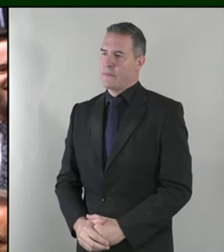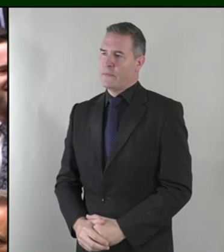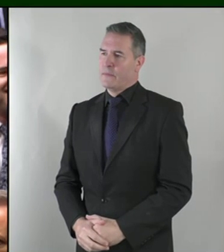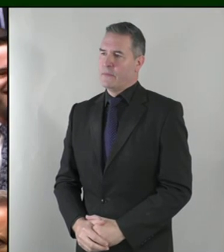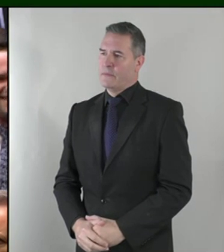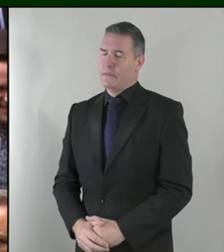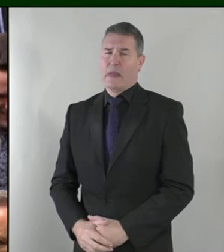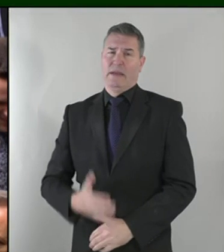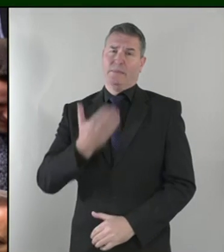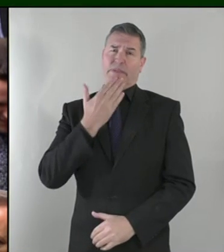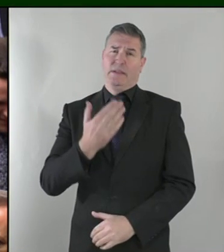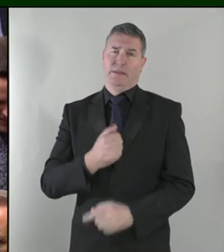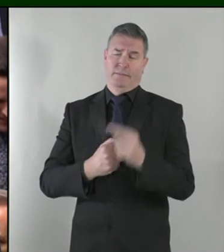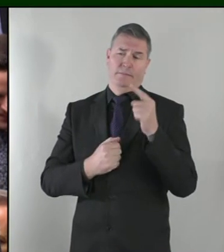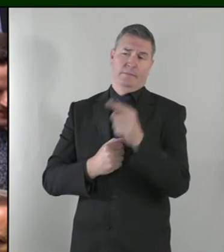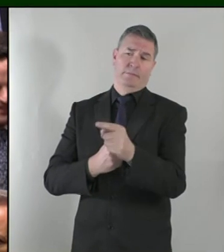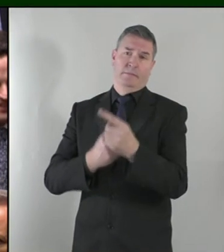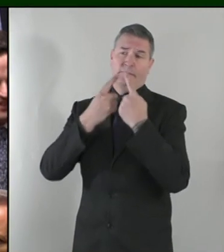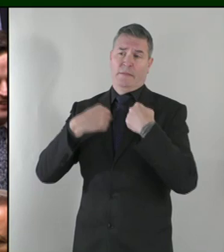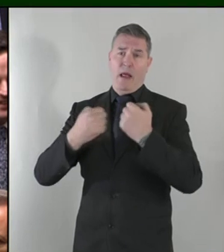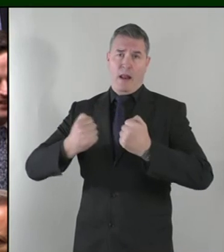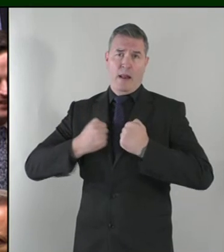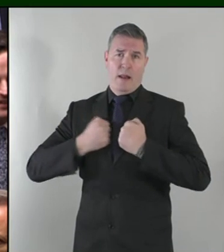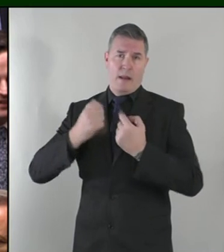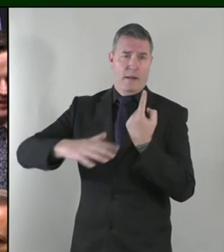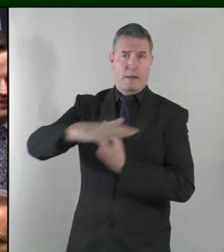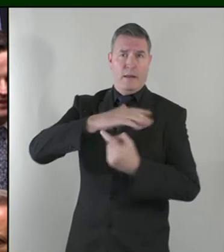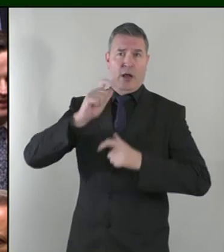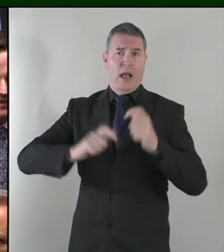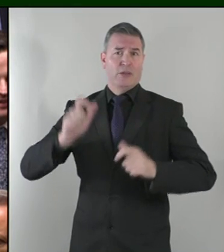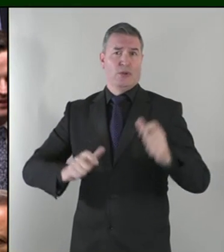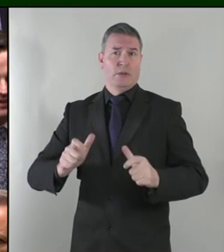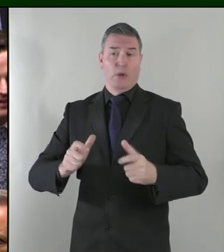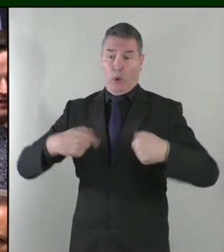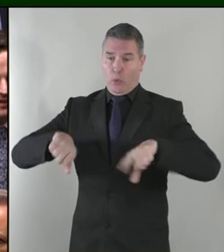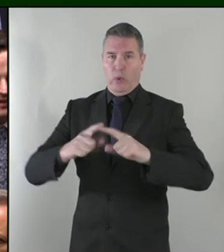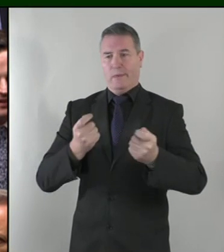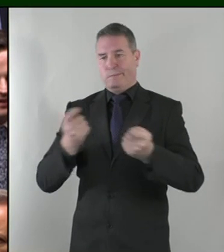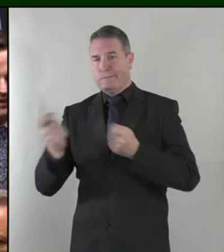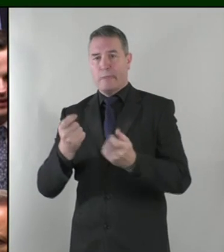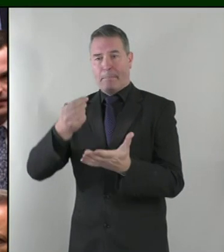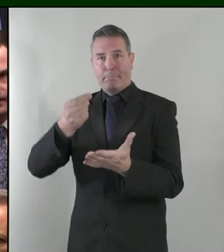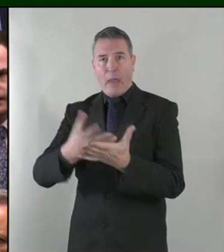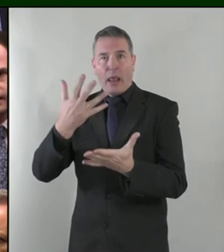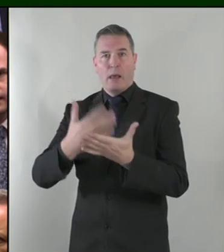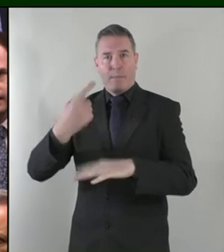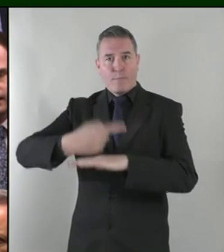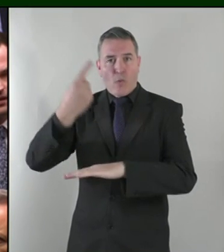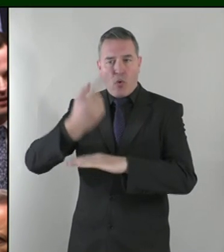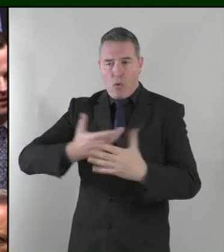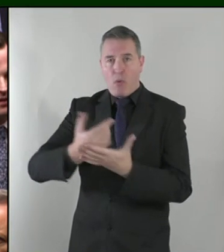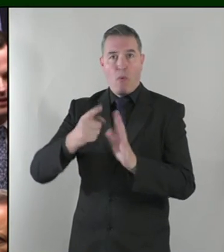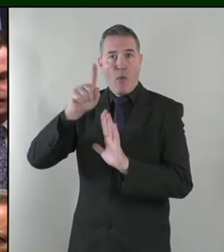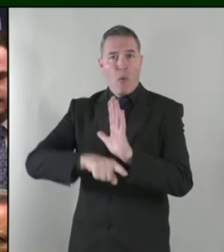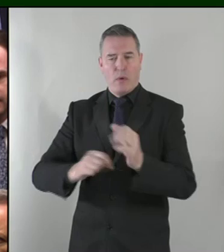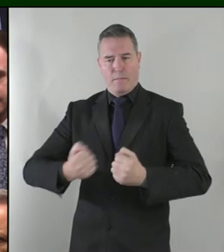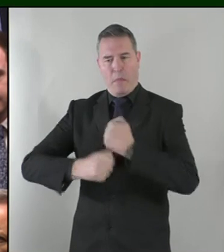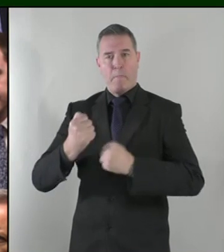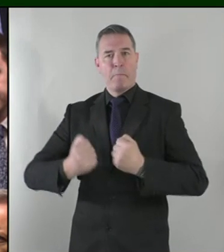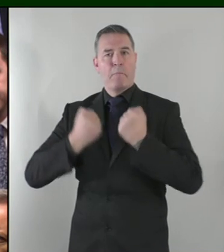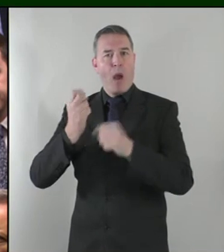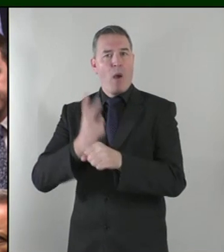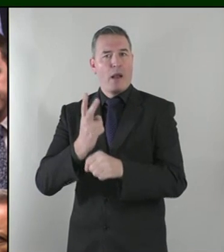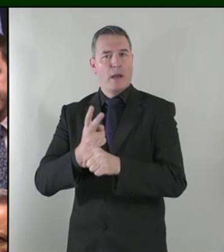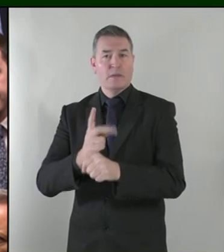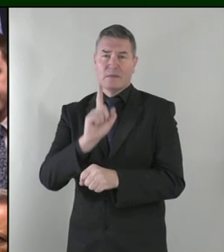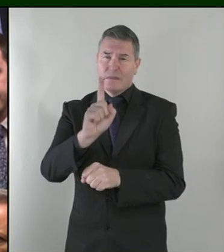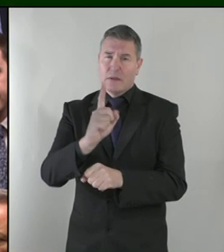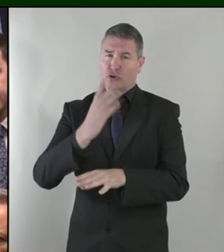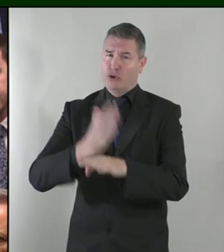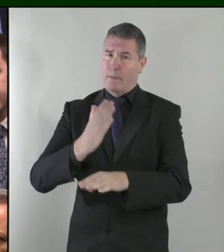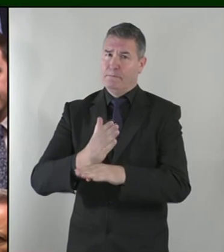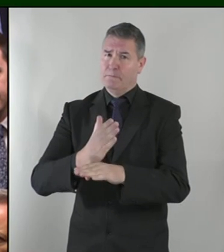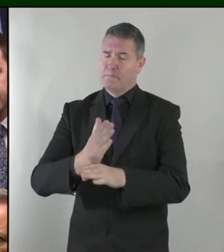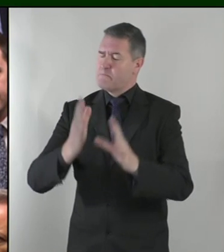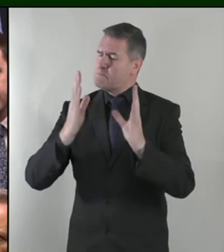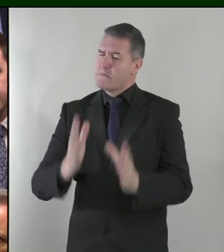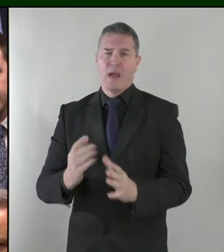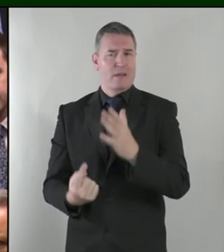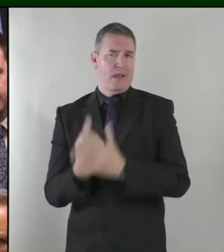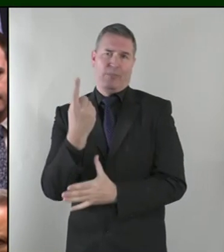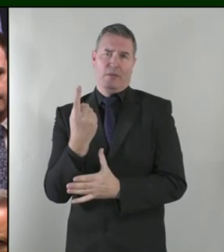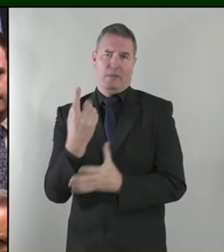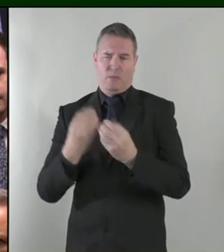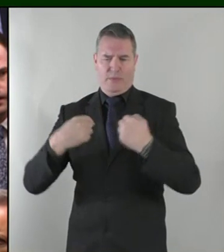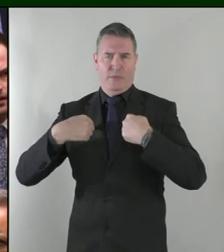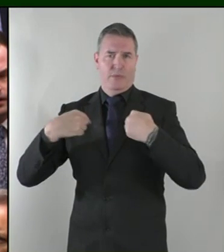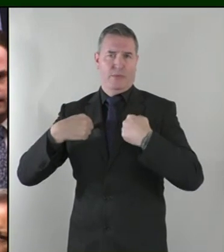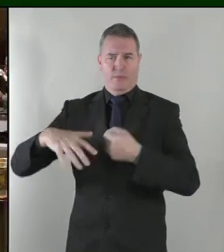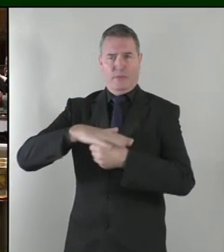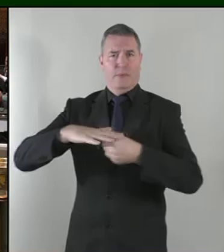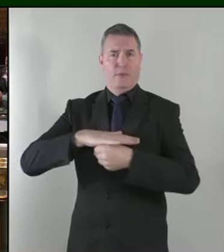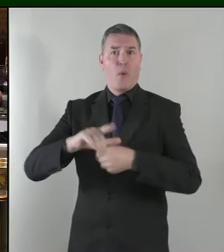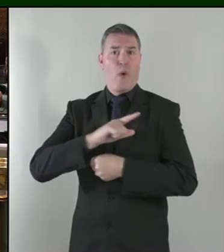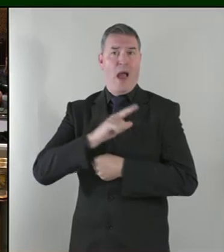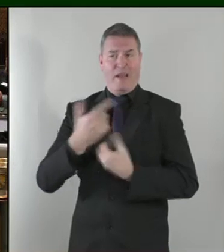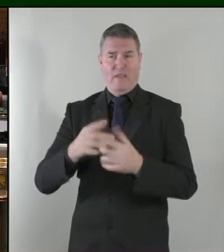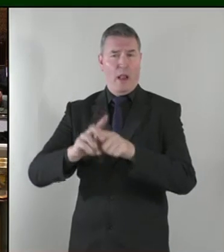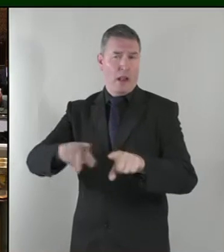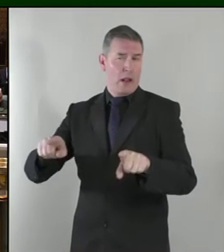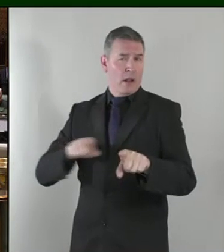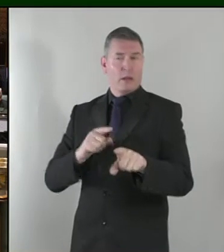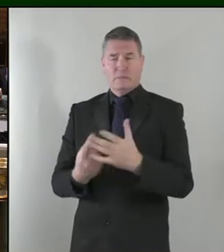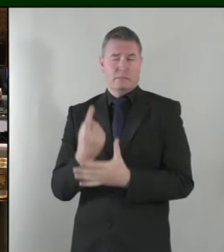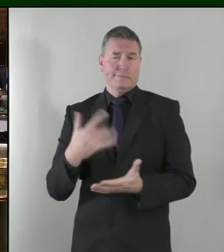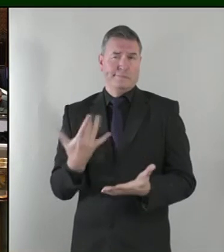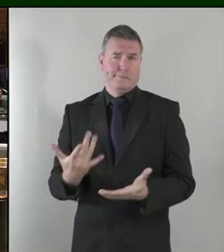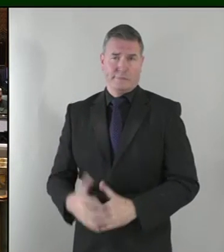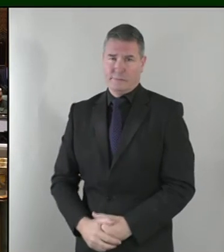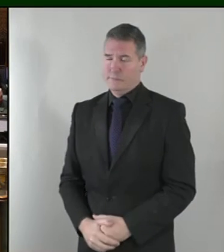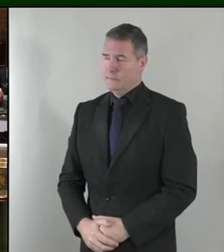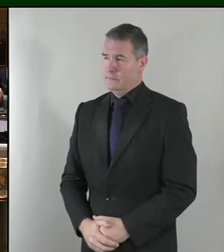Will he reassure my constituents that, now that we are taking back control of our money, our borders and our laws, every effort will be made to bring jobs and investment to areas such as Bridgend that feel left behind?